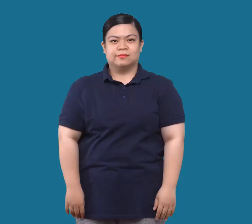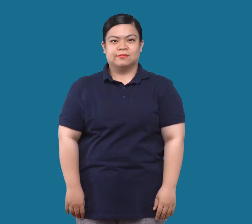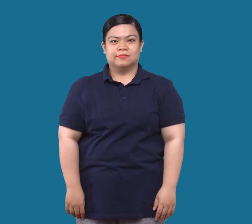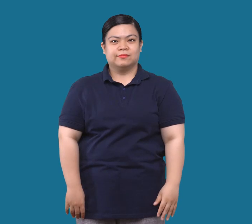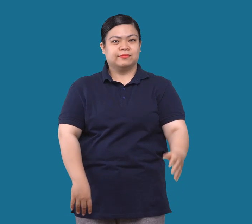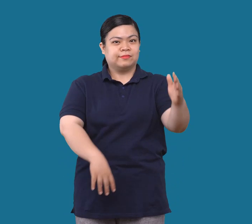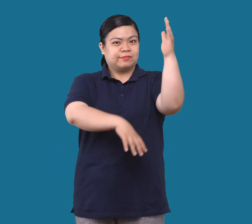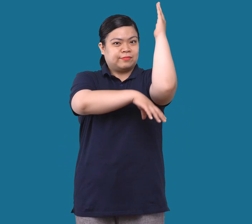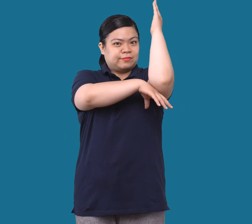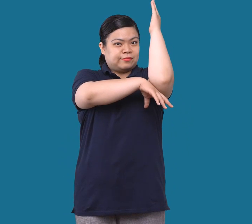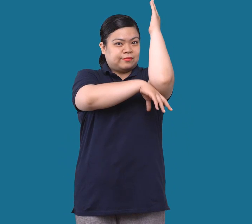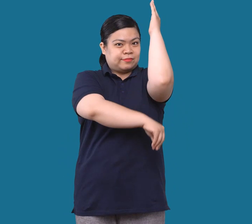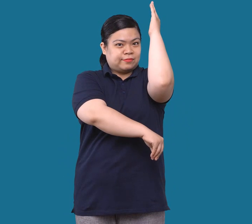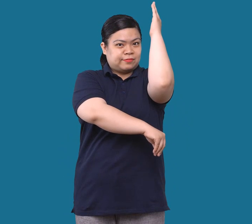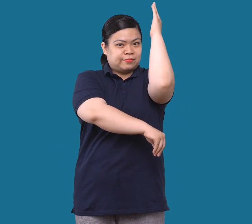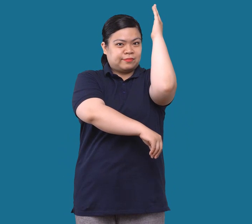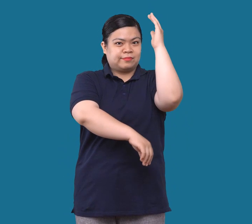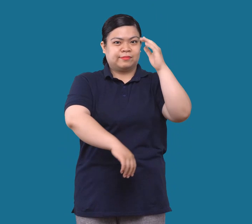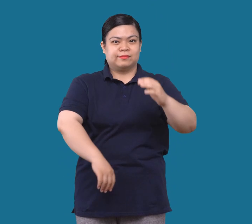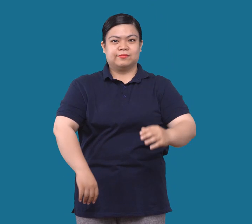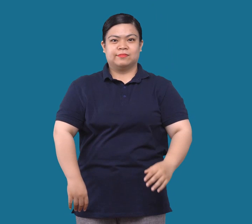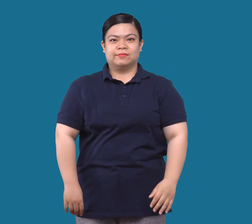rễ cọc